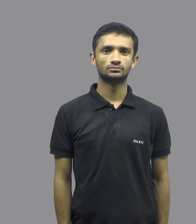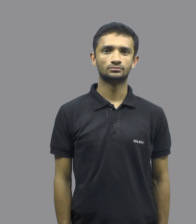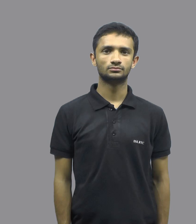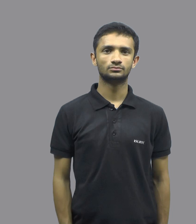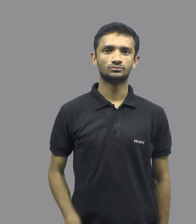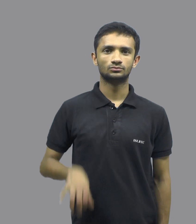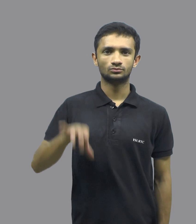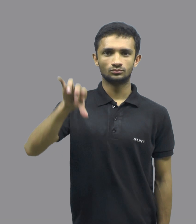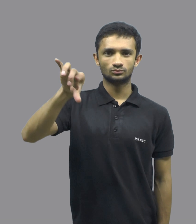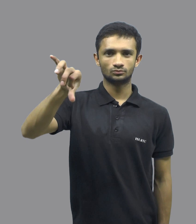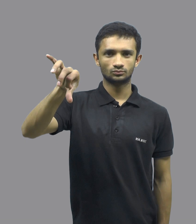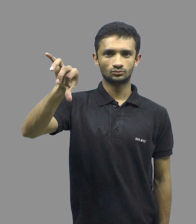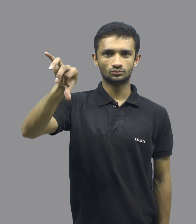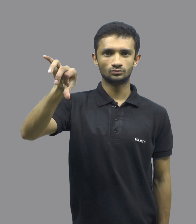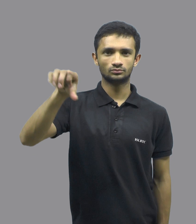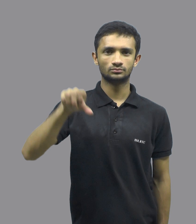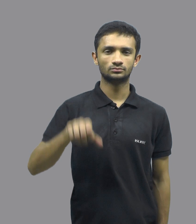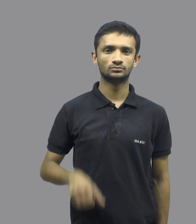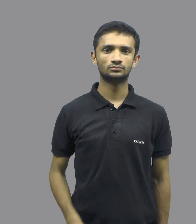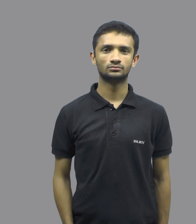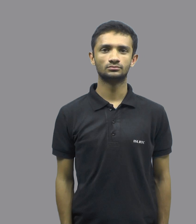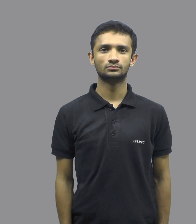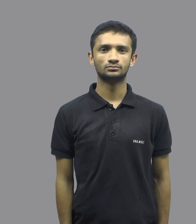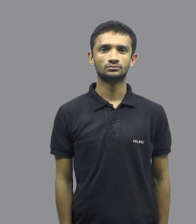9 Nine